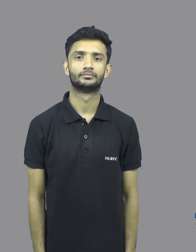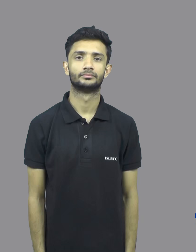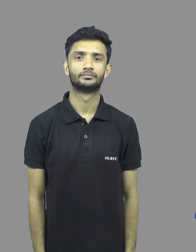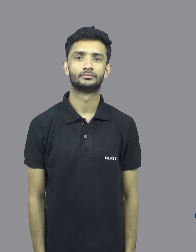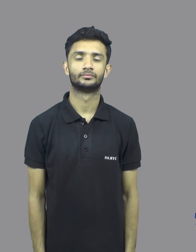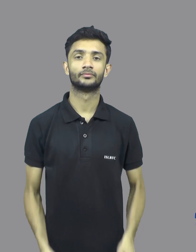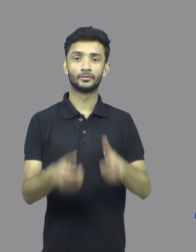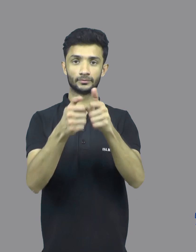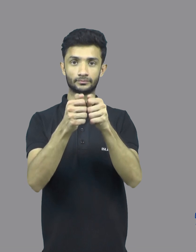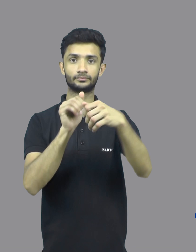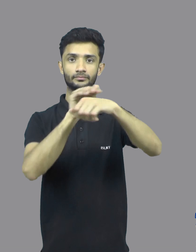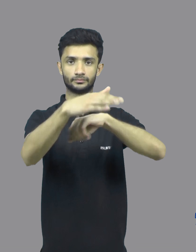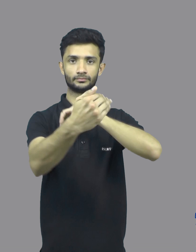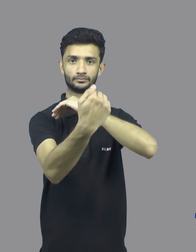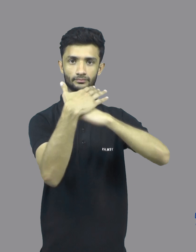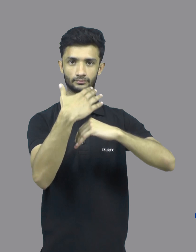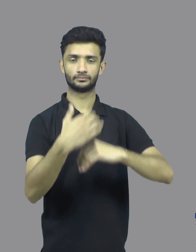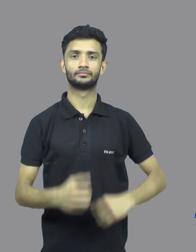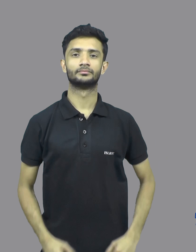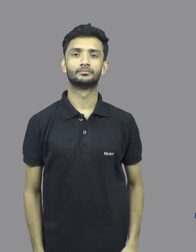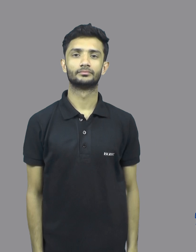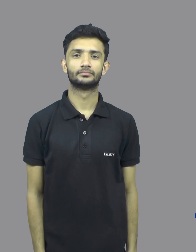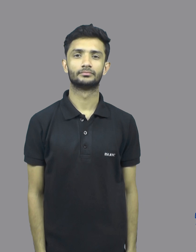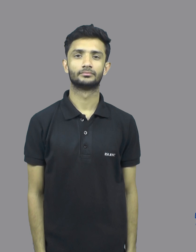Message